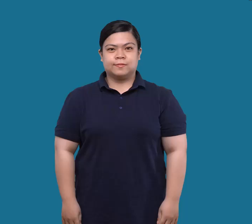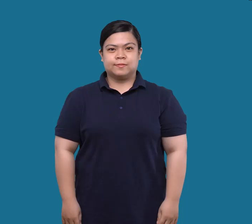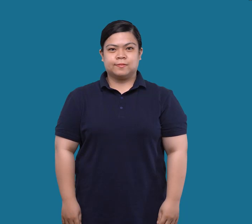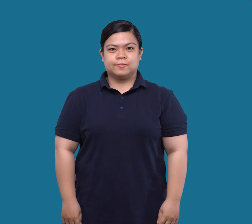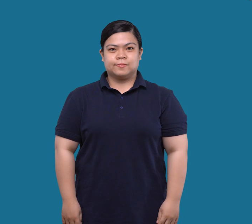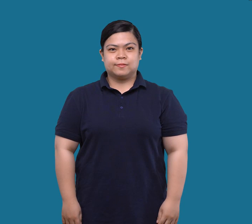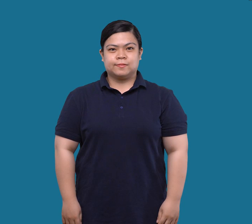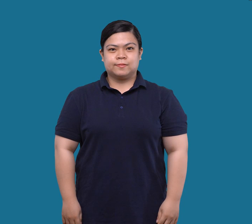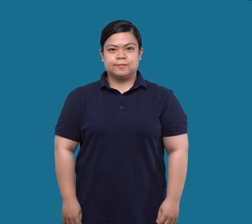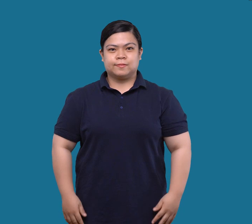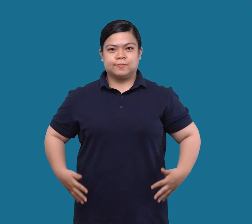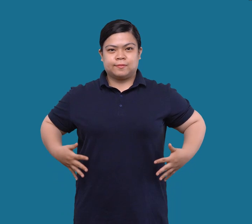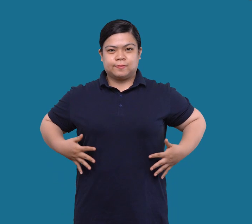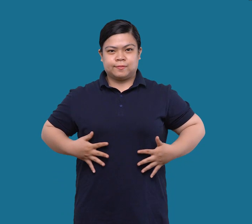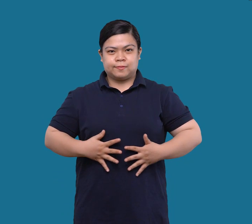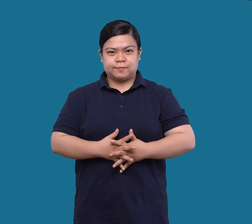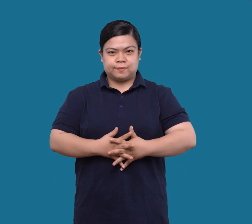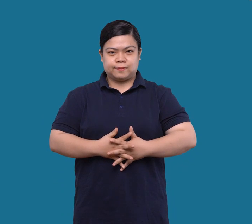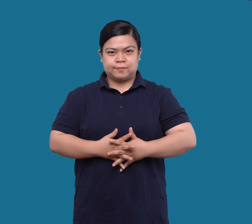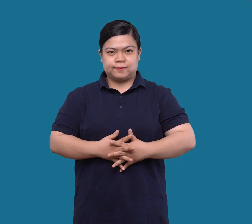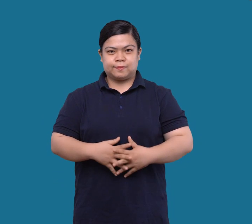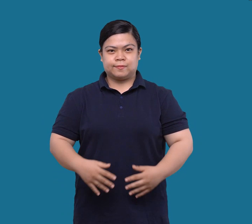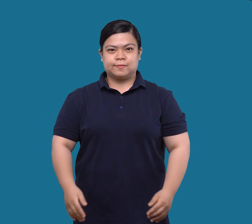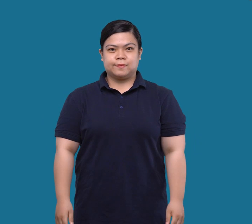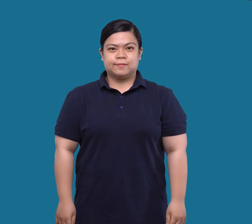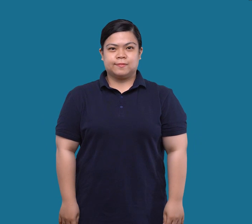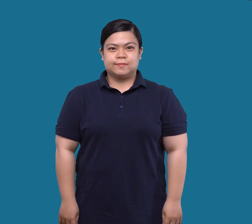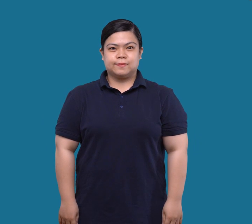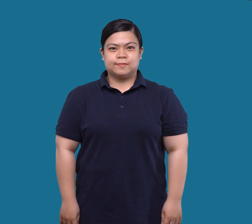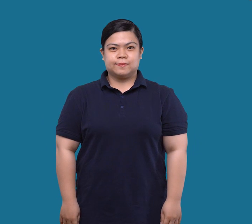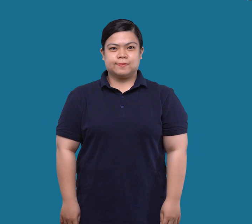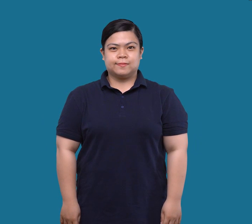dân tộc Mường